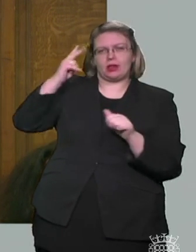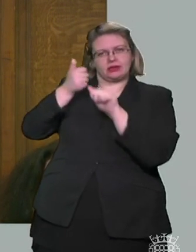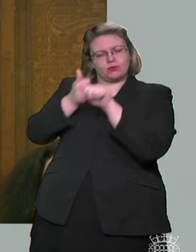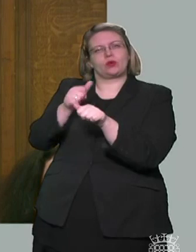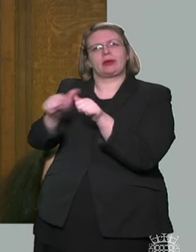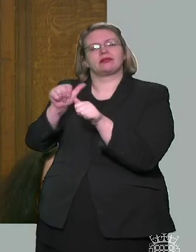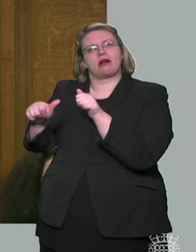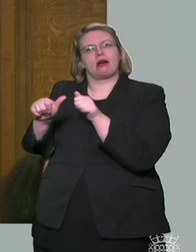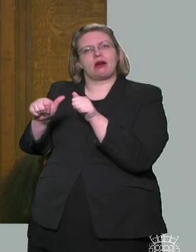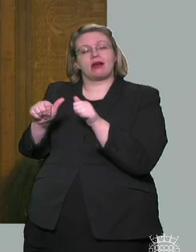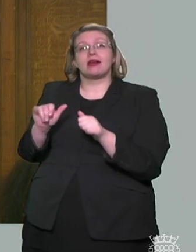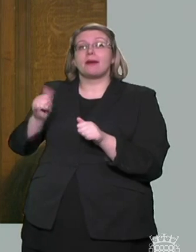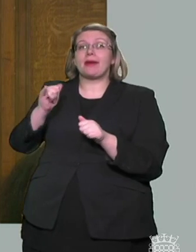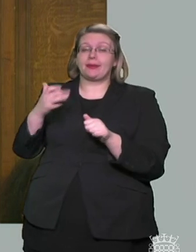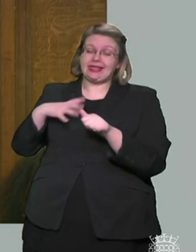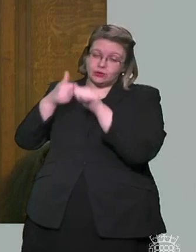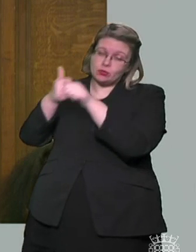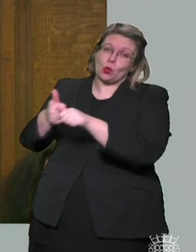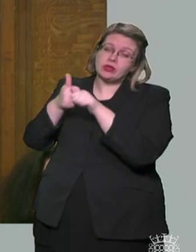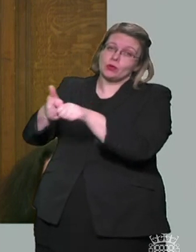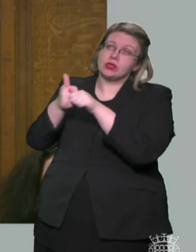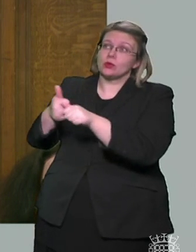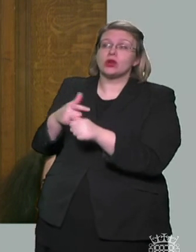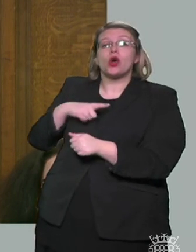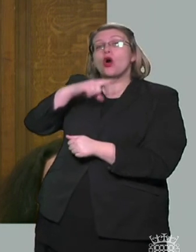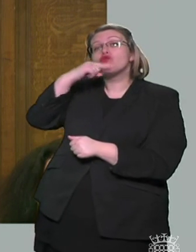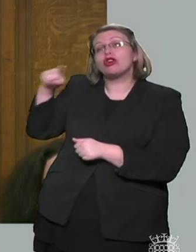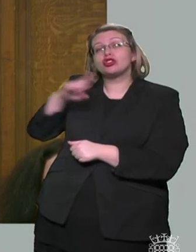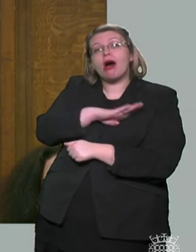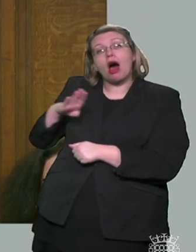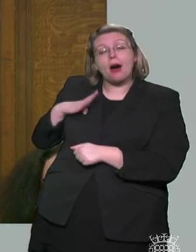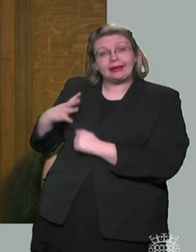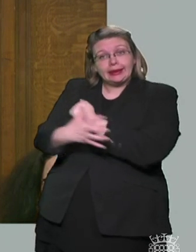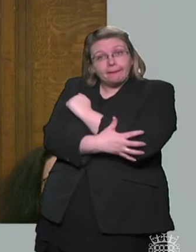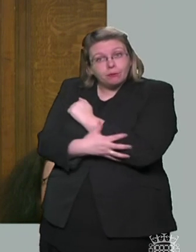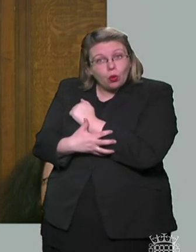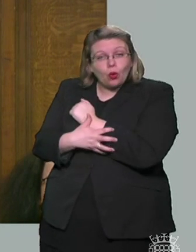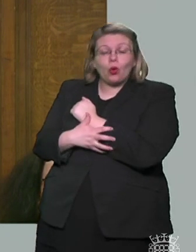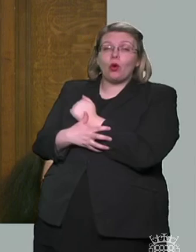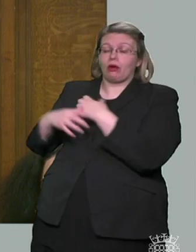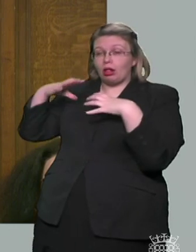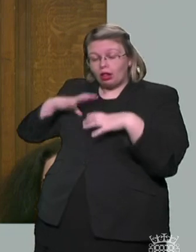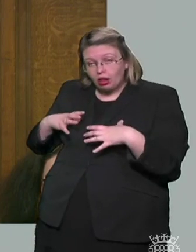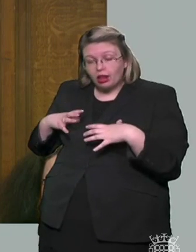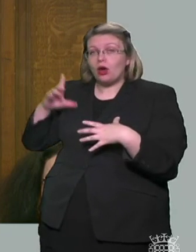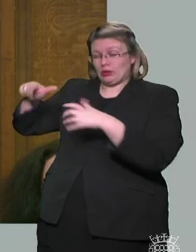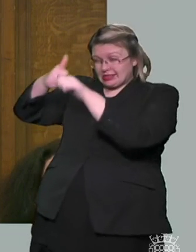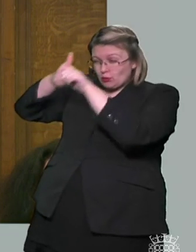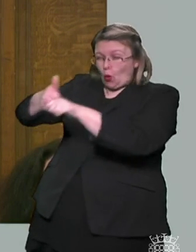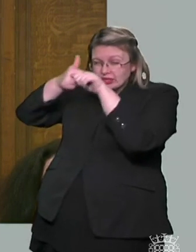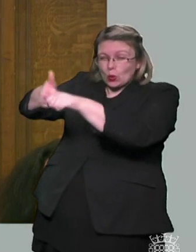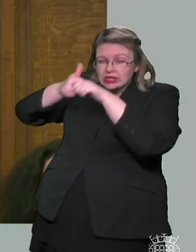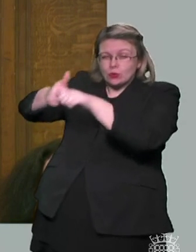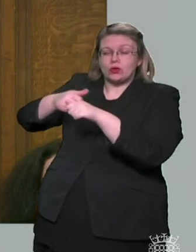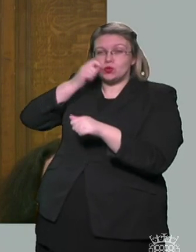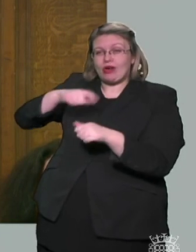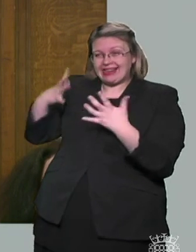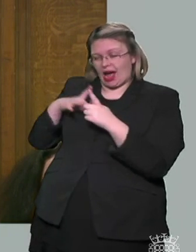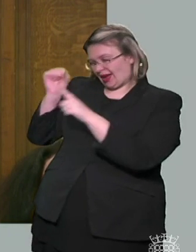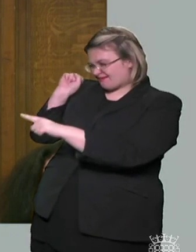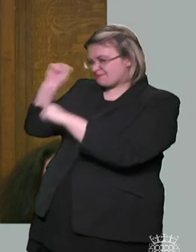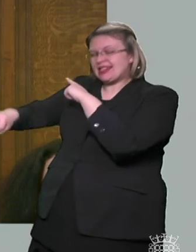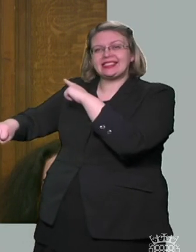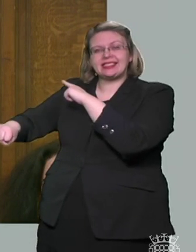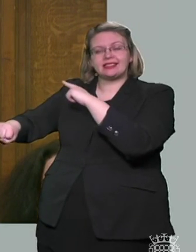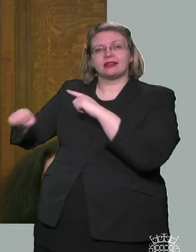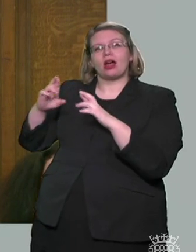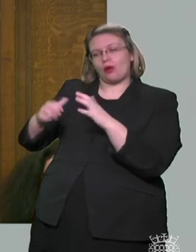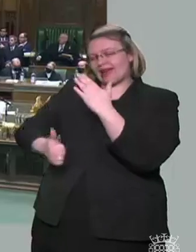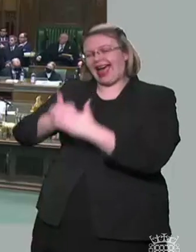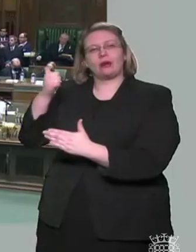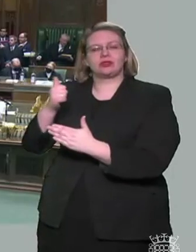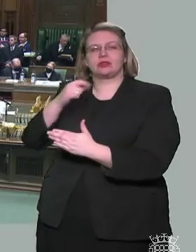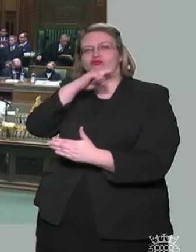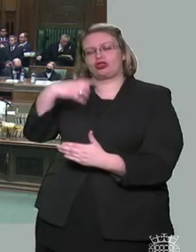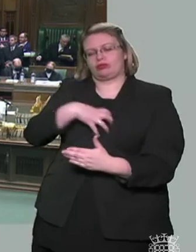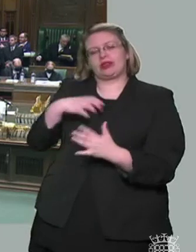Actually, we might end up breaking a pretty poor Russian army and bringing peace to that part of the world, while consigning the likes of Vladimir Putin to the dustbin of history, where he belongs.